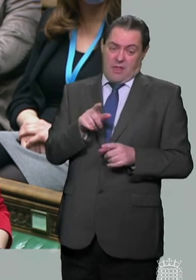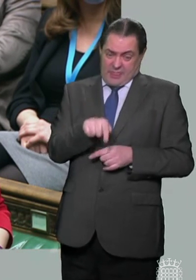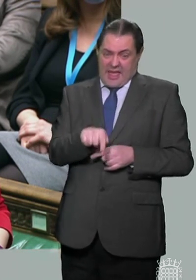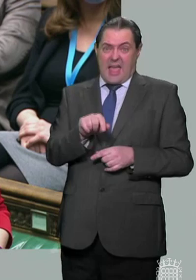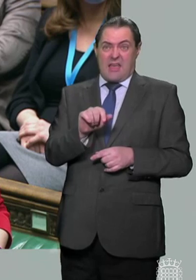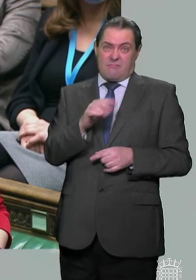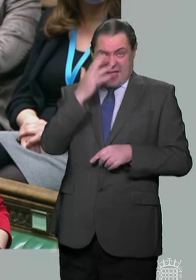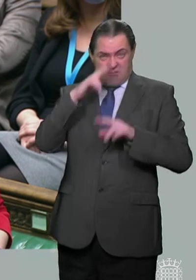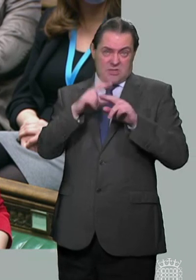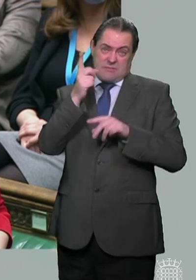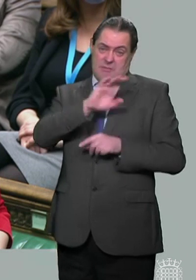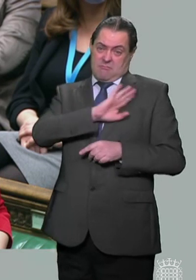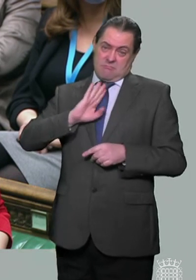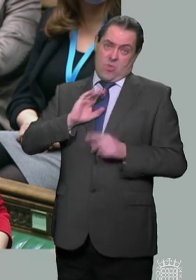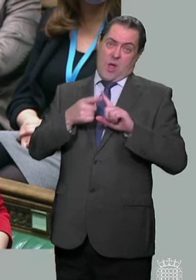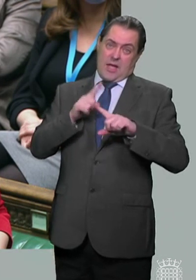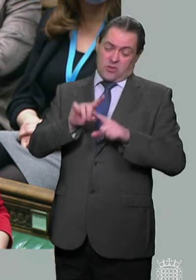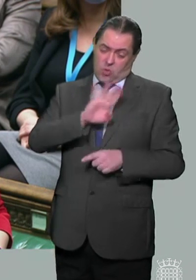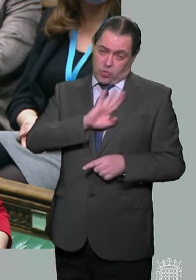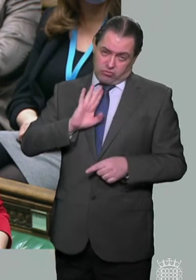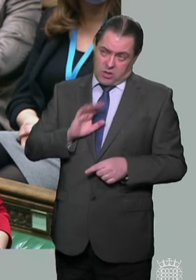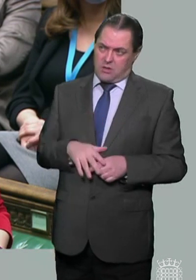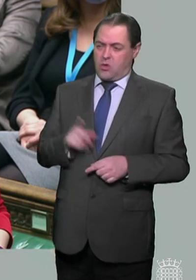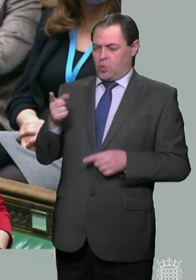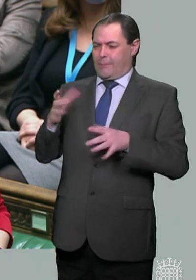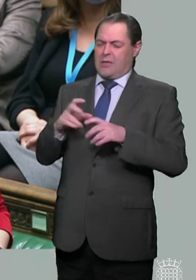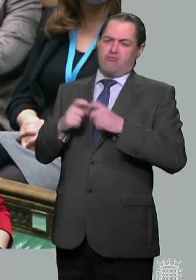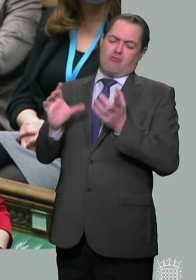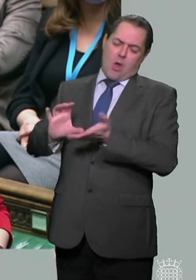My right honourable Friend has invested a record amount of money in the NHS.